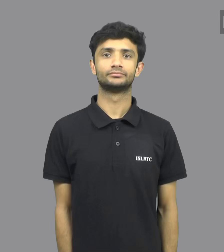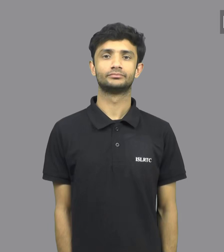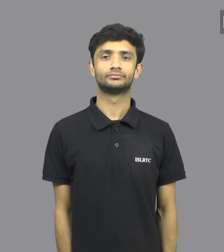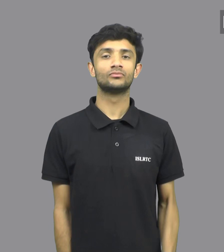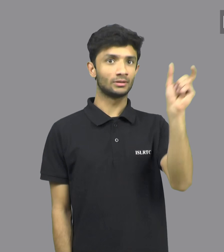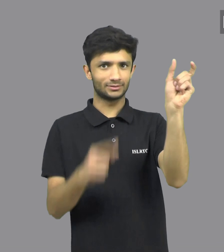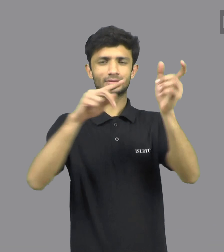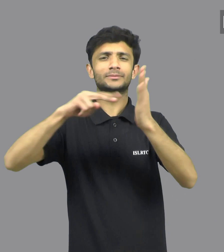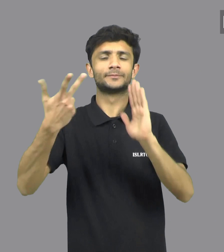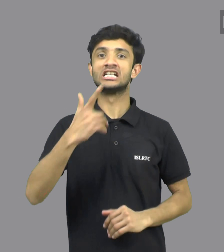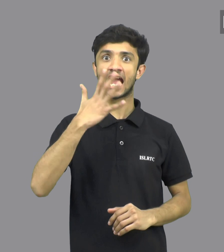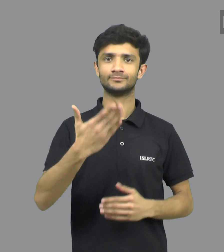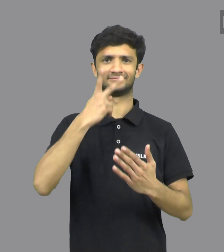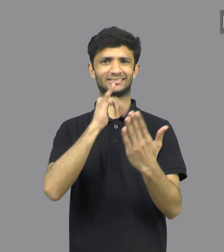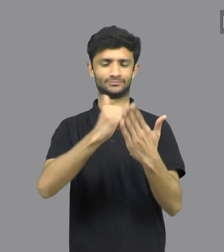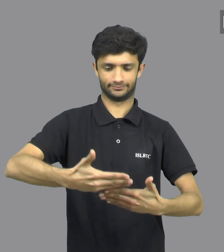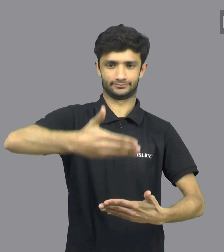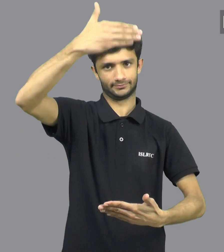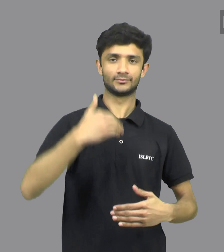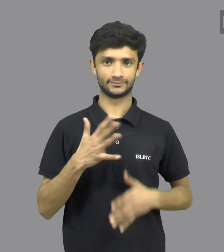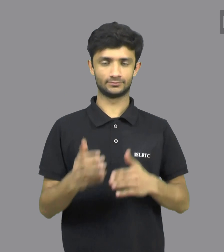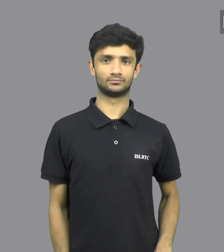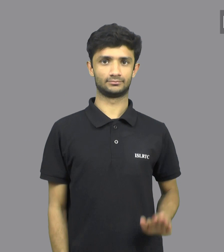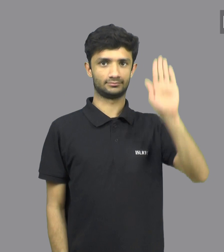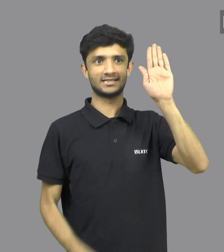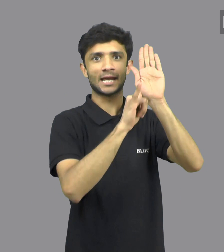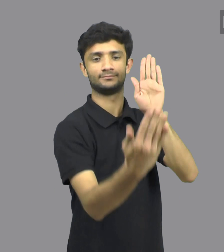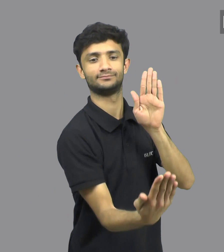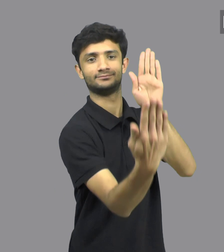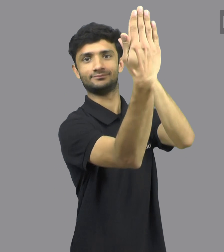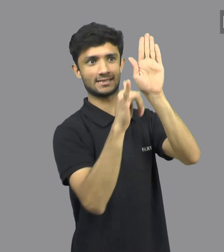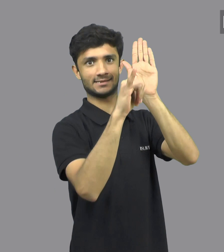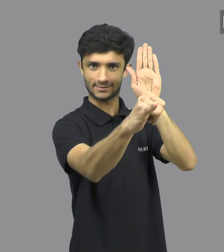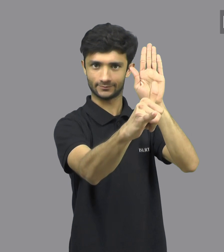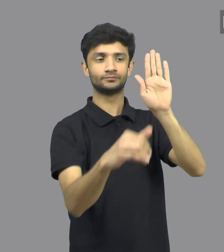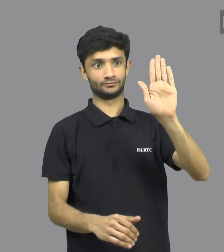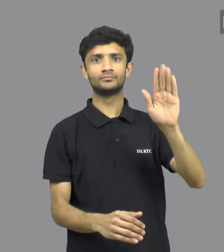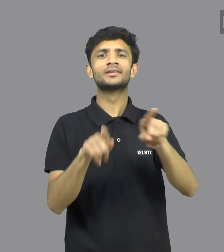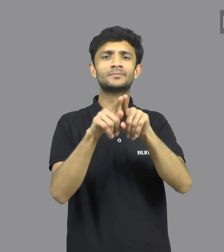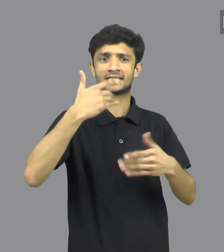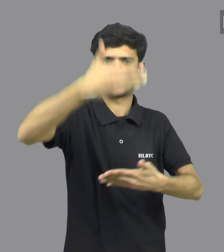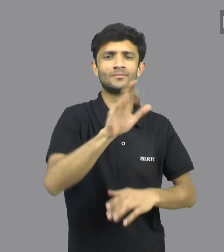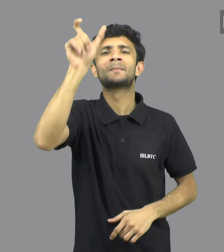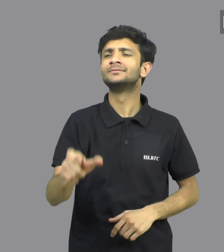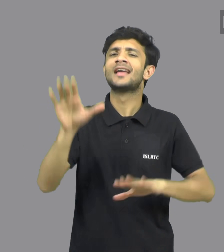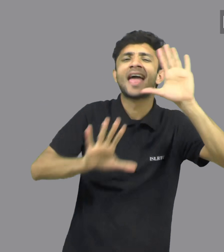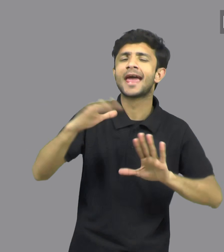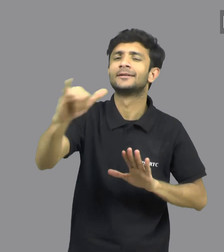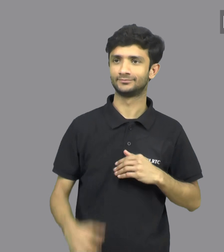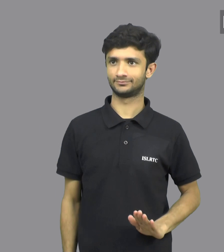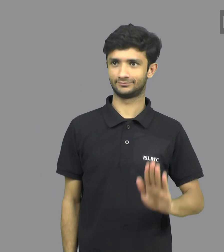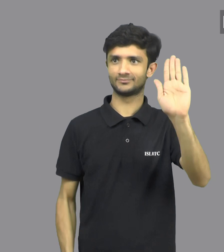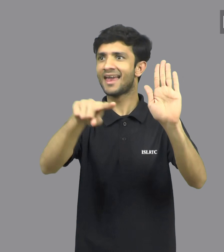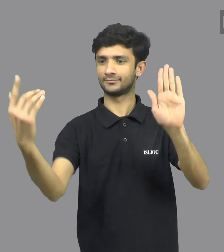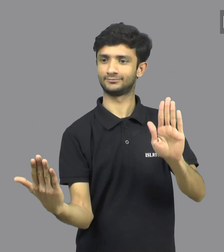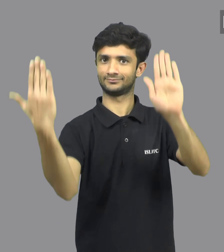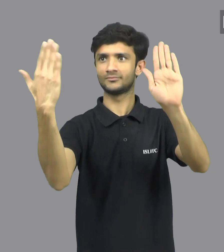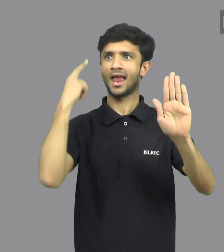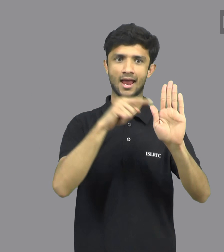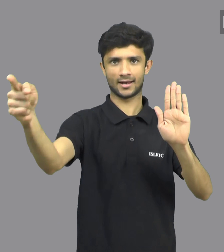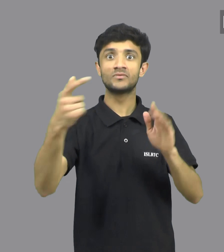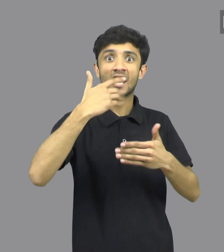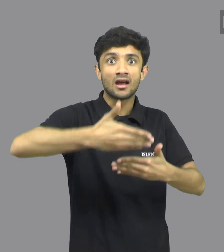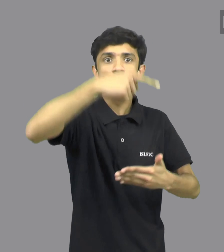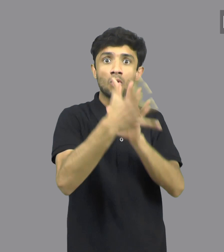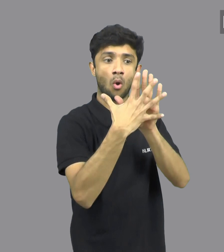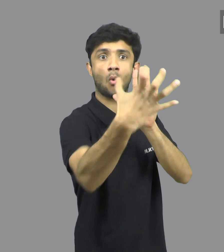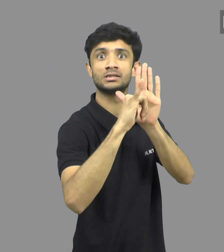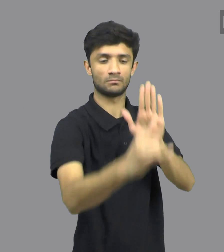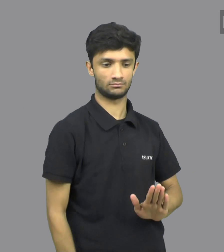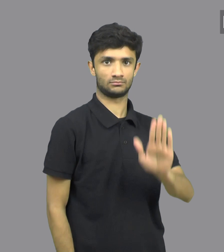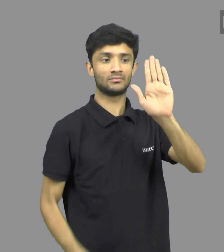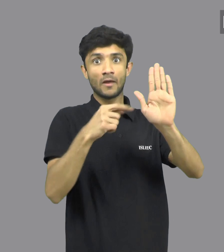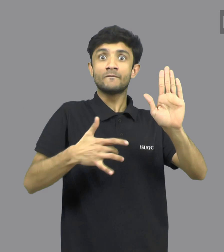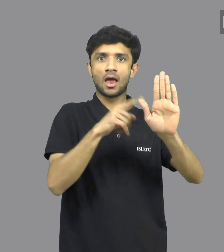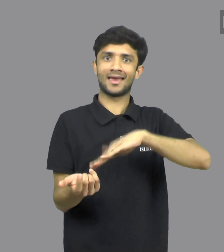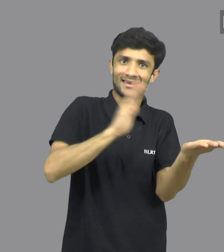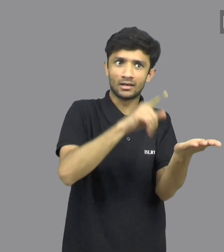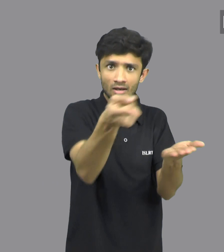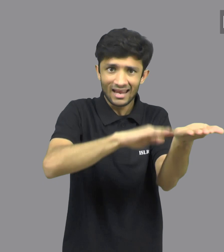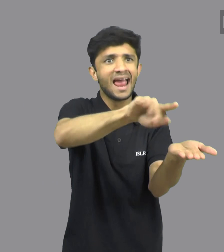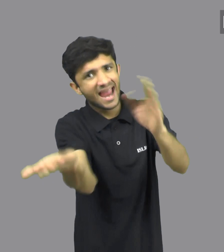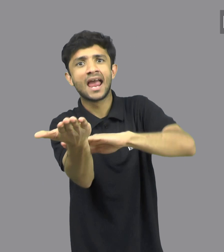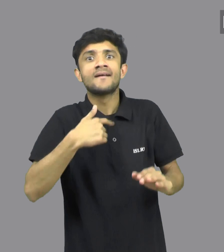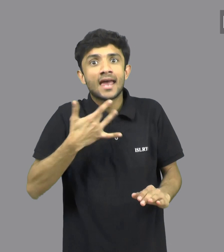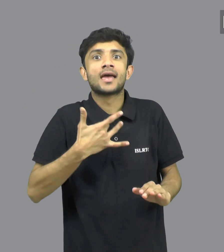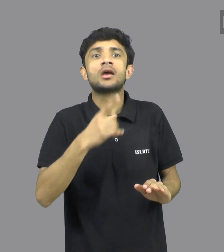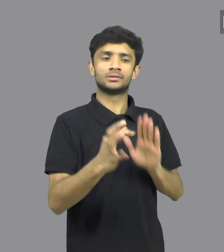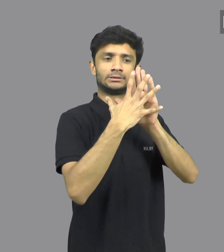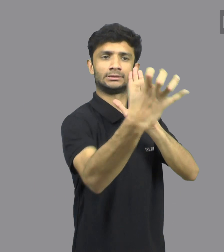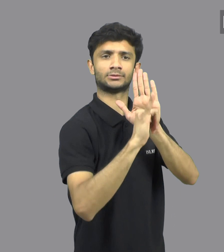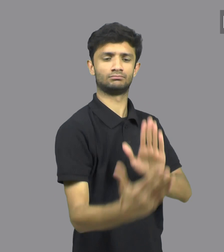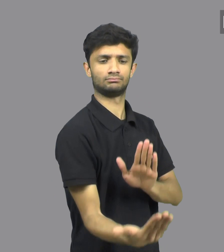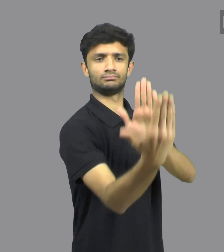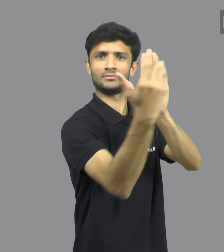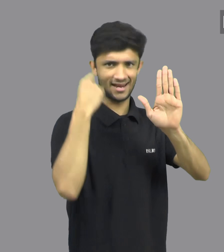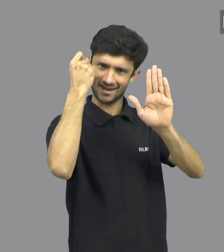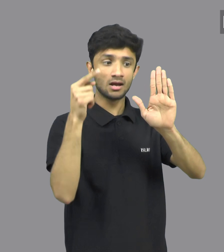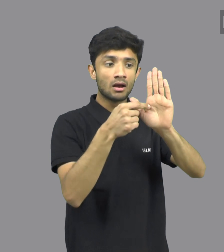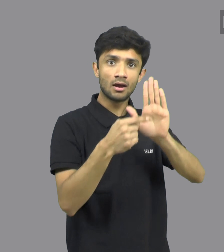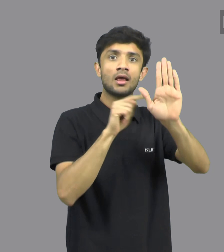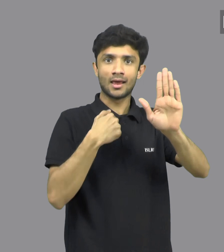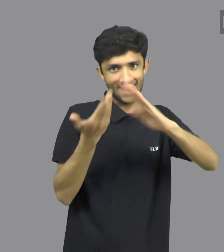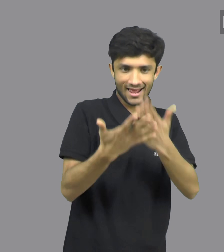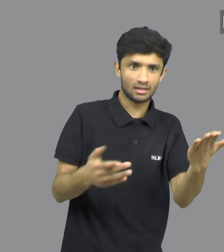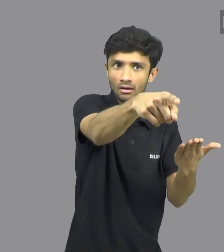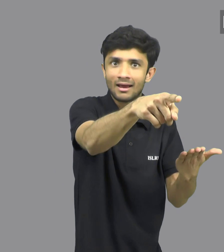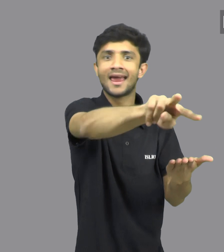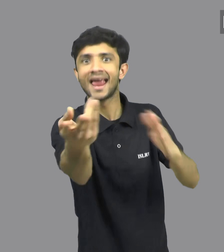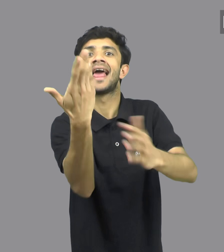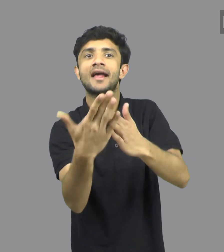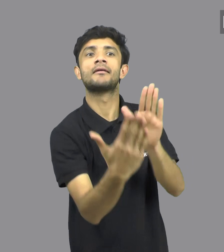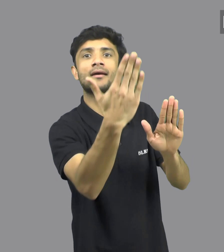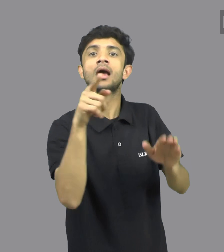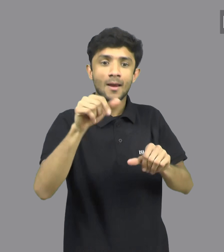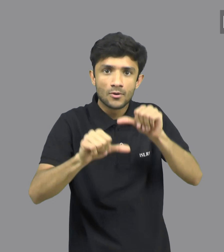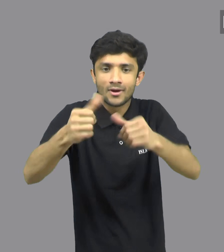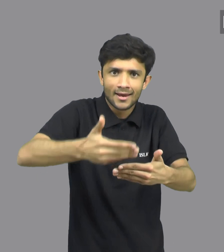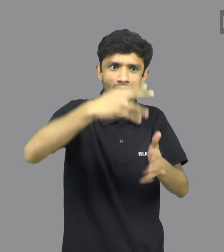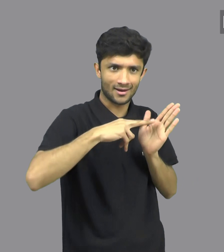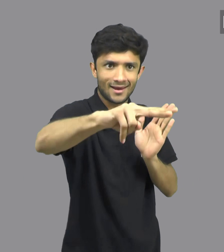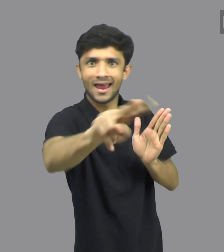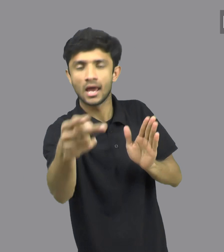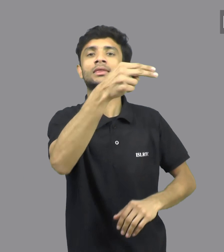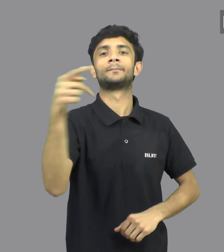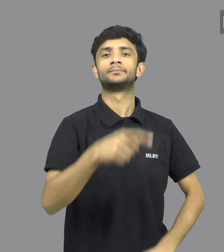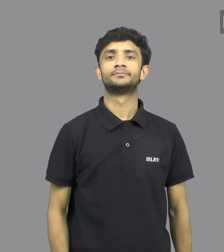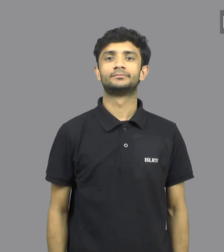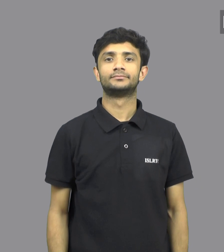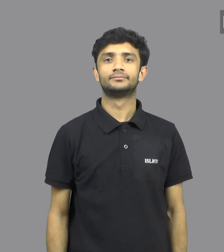Lateral Inversion